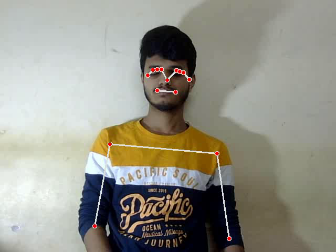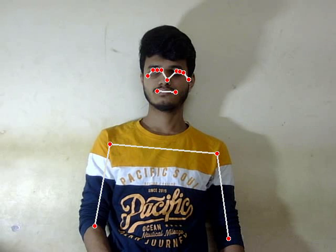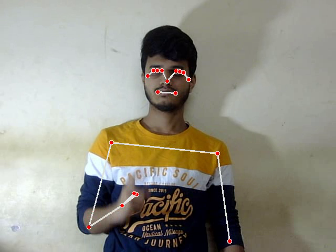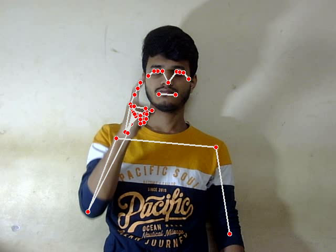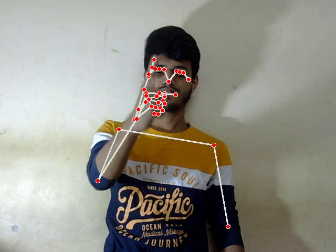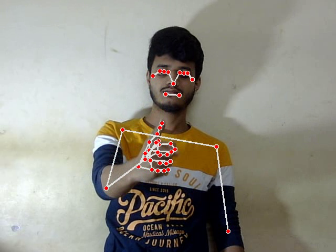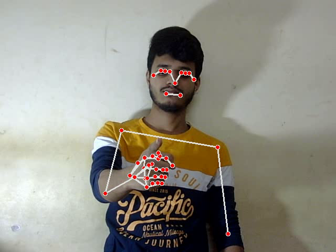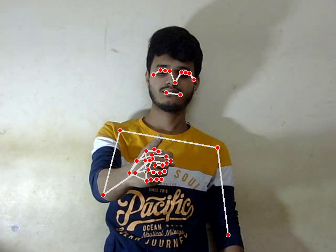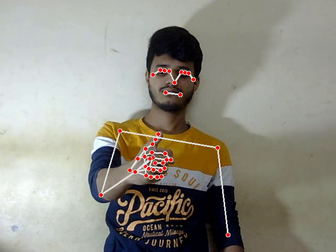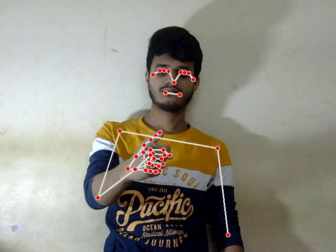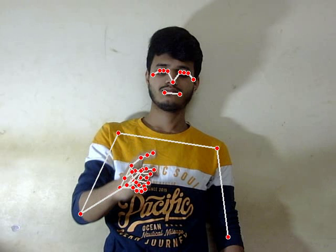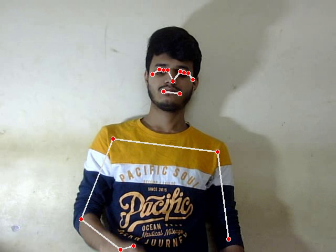you